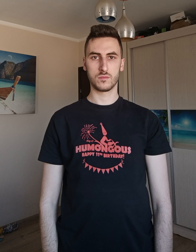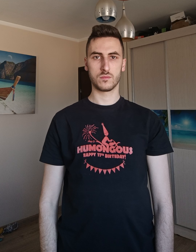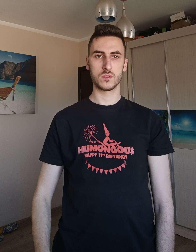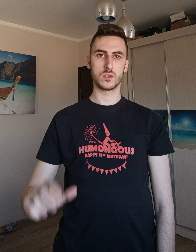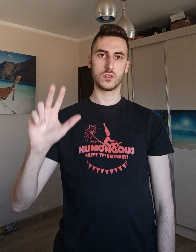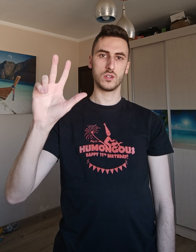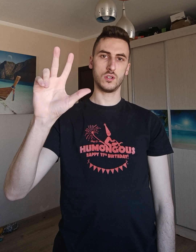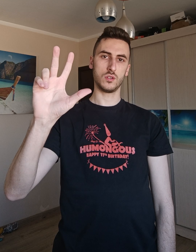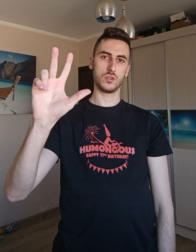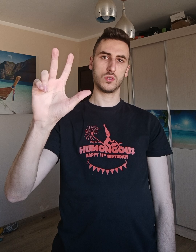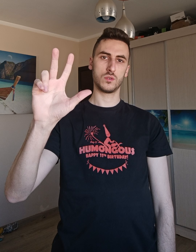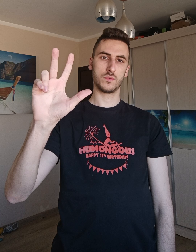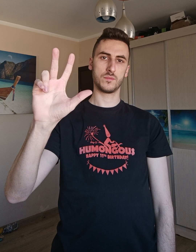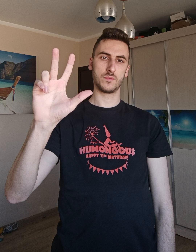שלוש